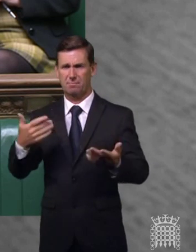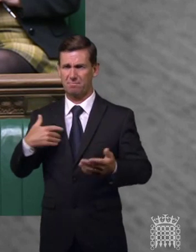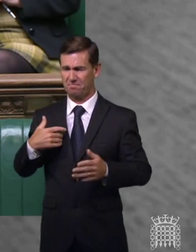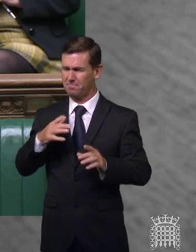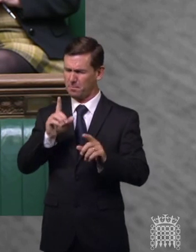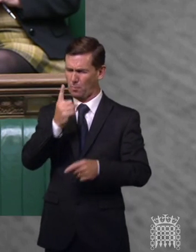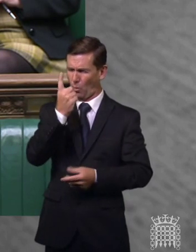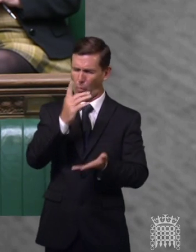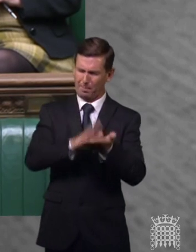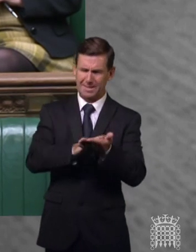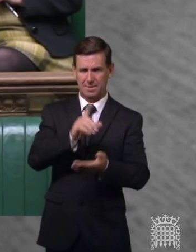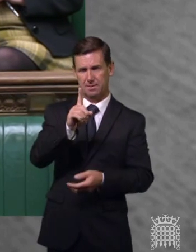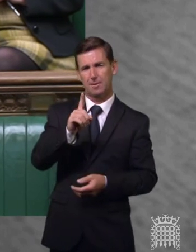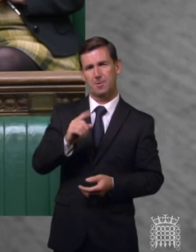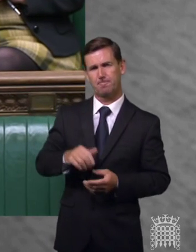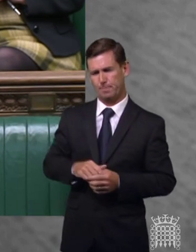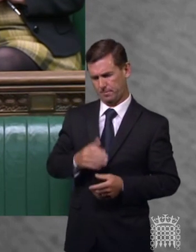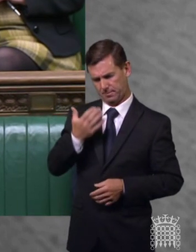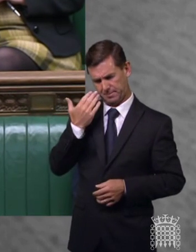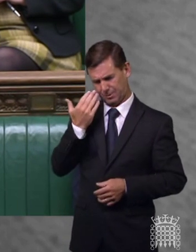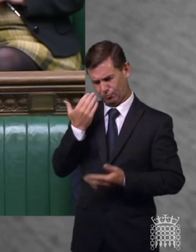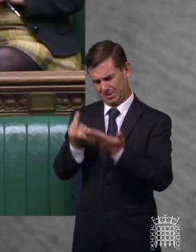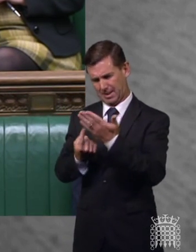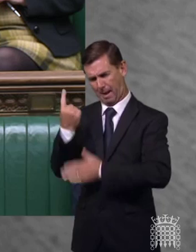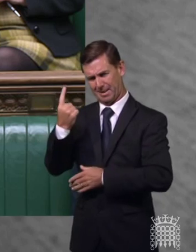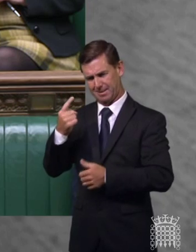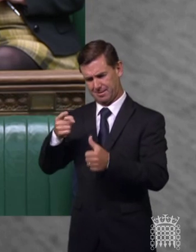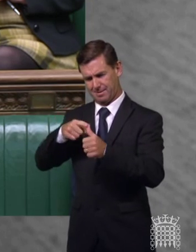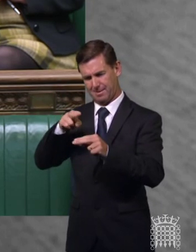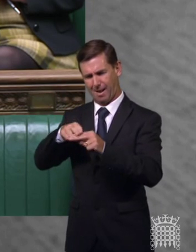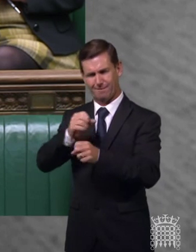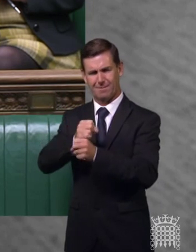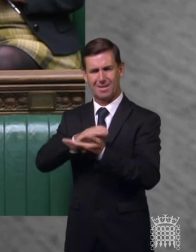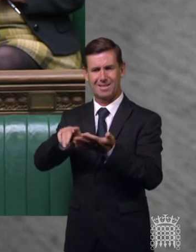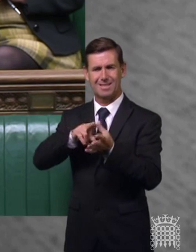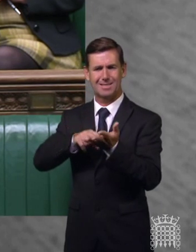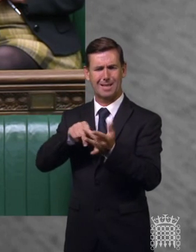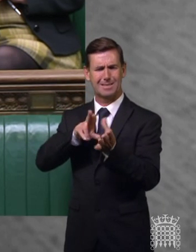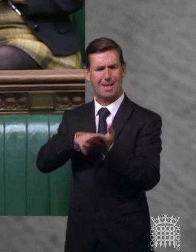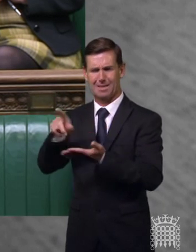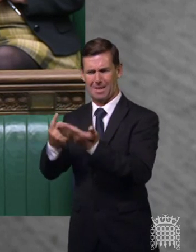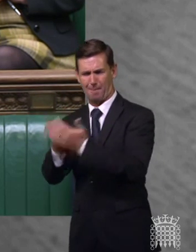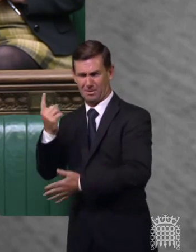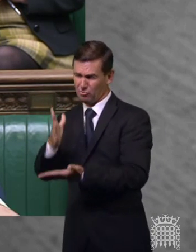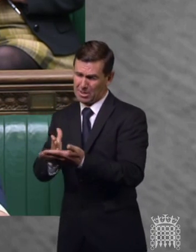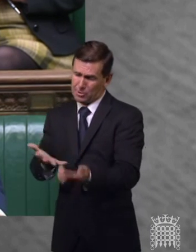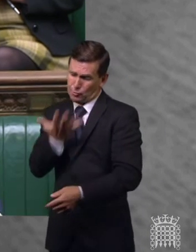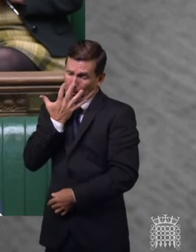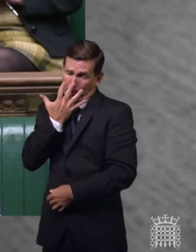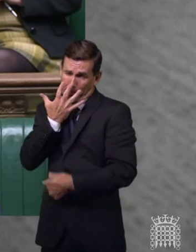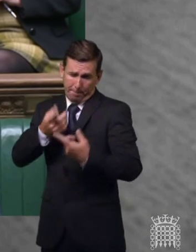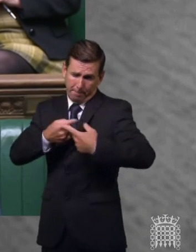In one moment. Recent events in Afghanistan shame the west—and not just the scenes of chaos.